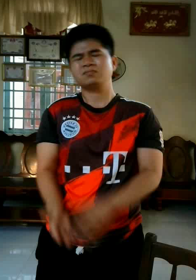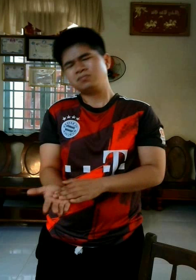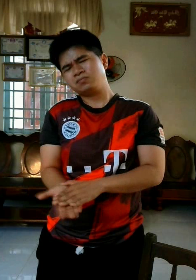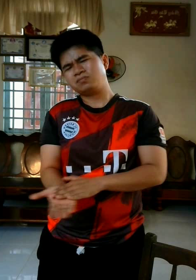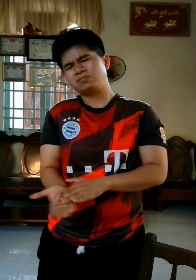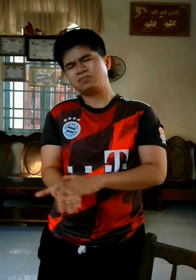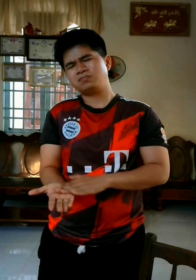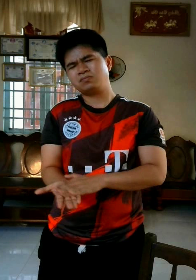xin loi